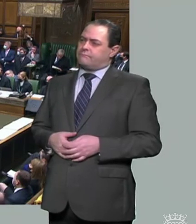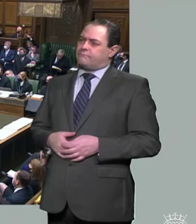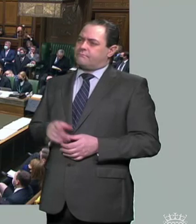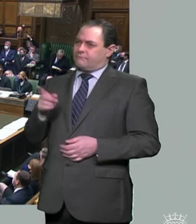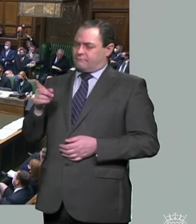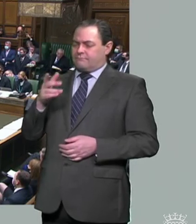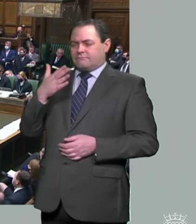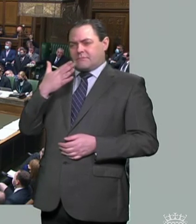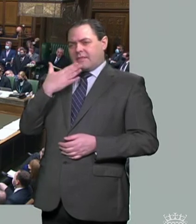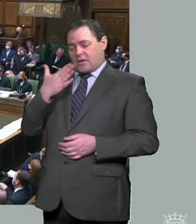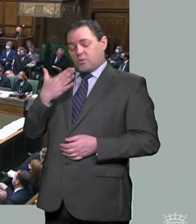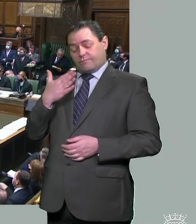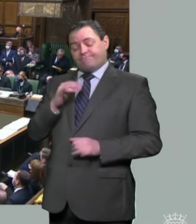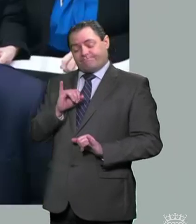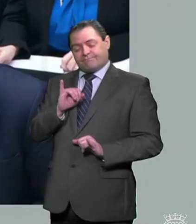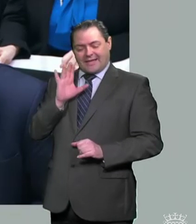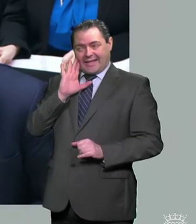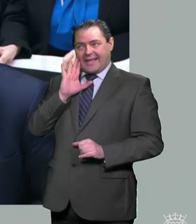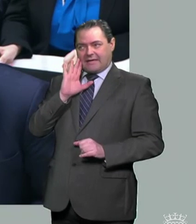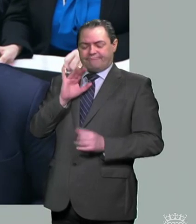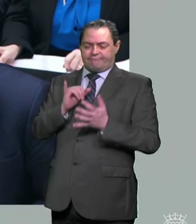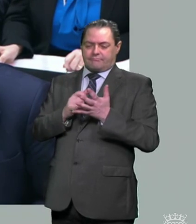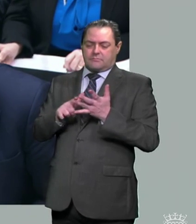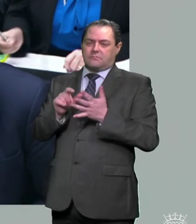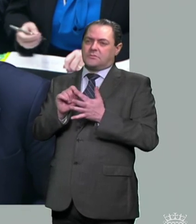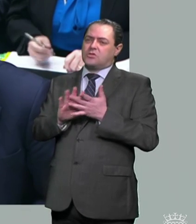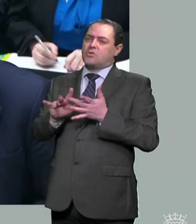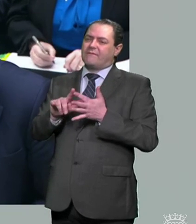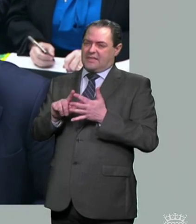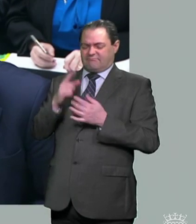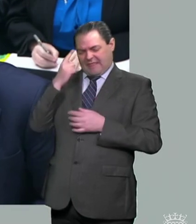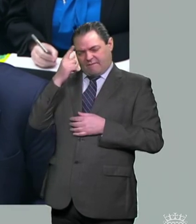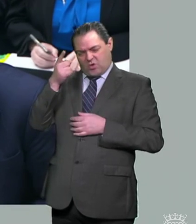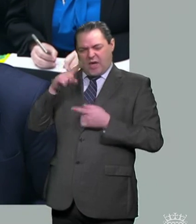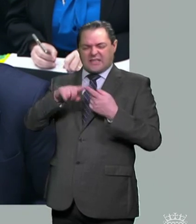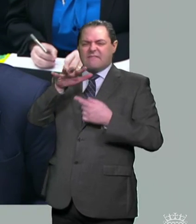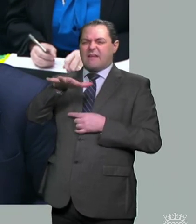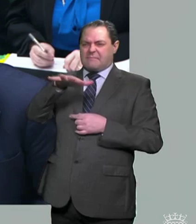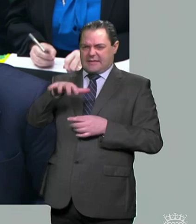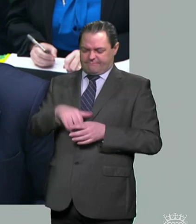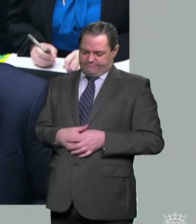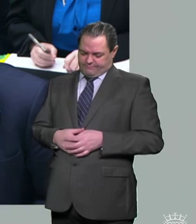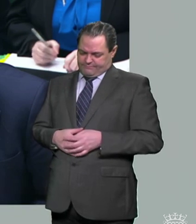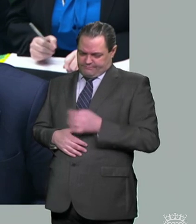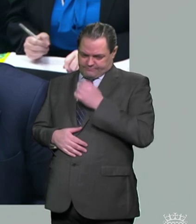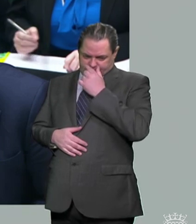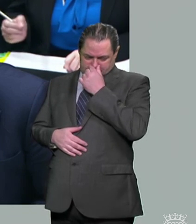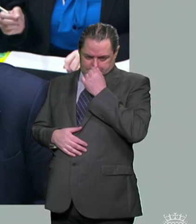I thank my honourable Friend. I am very sorry to hear of Sophie’s case, and my thoughts are with her family and her friends.